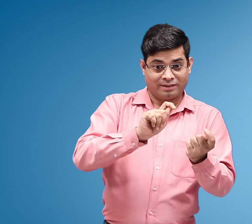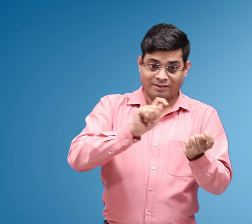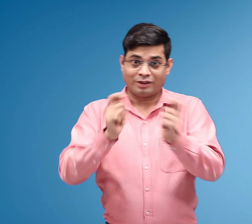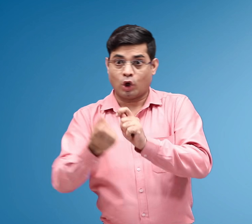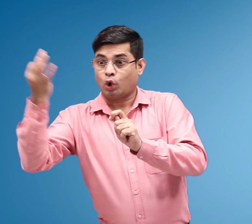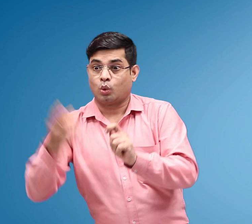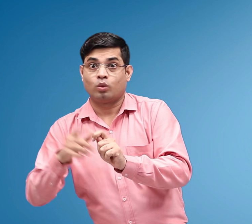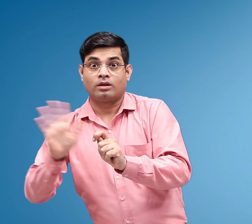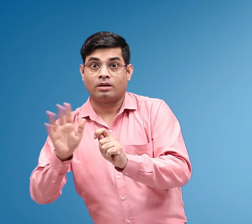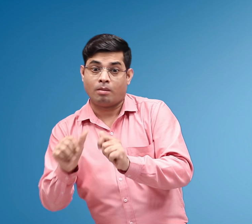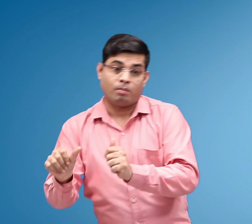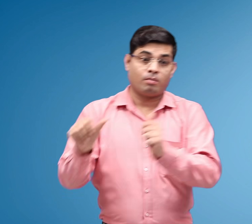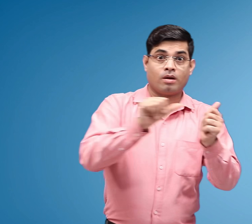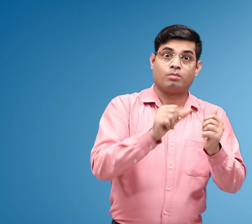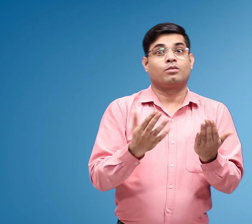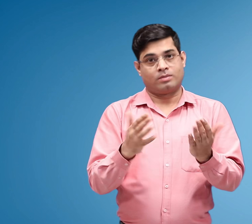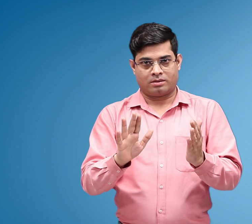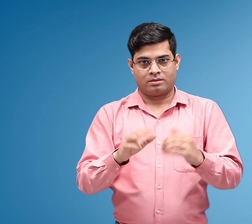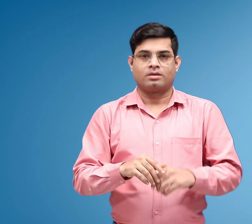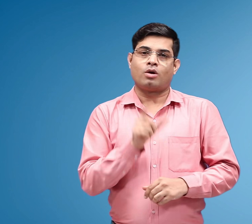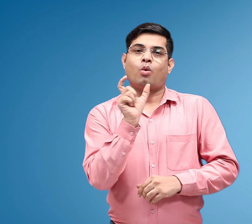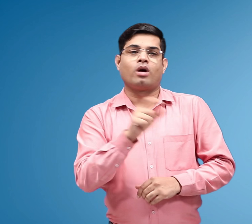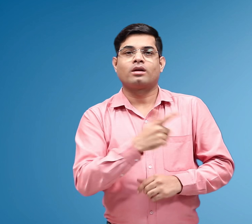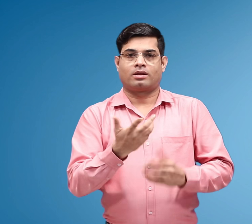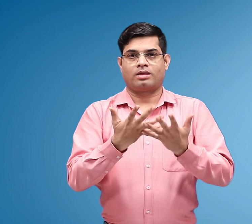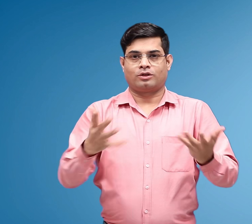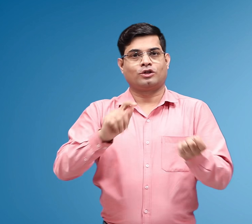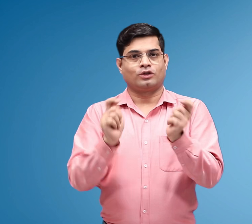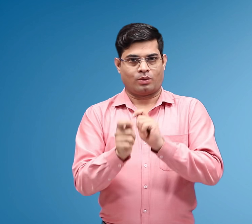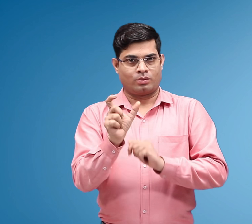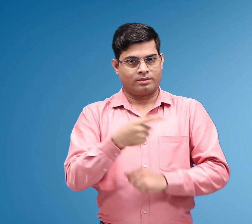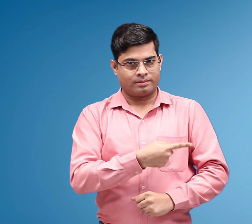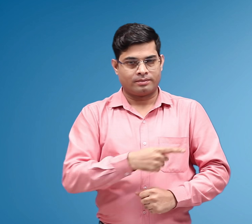In such a change, no new substance is formed.